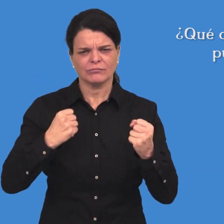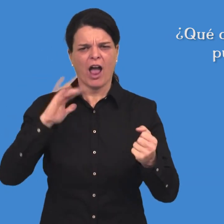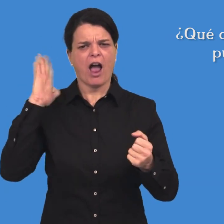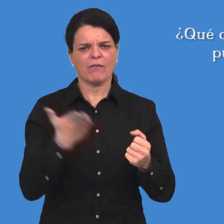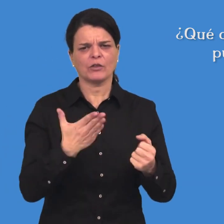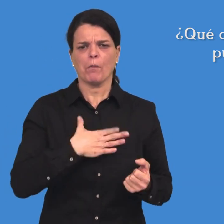afectar